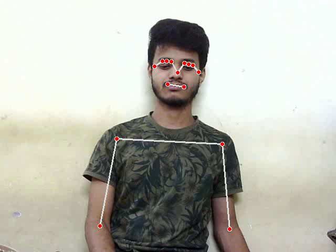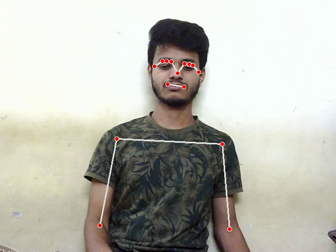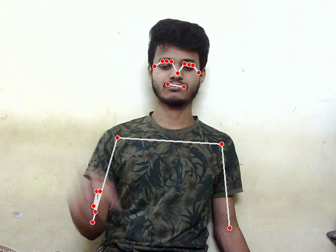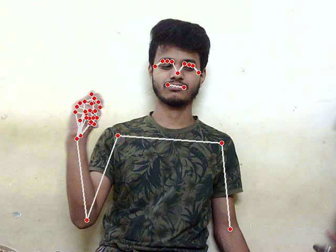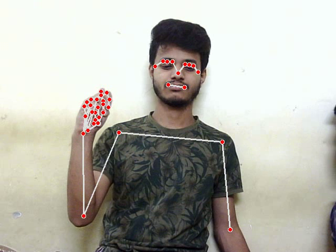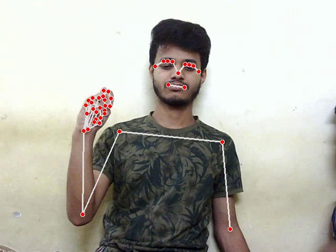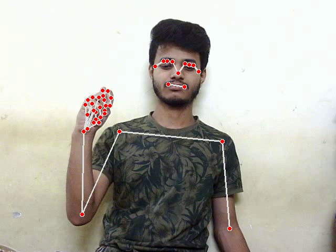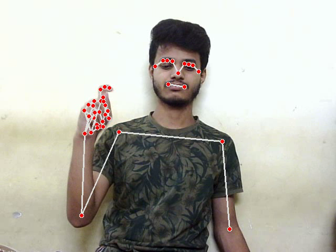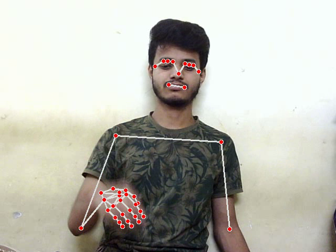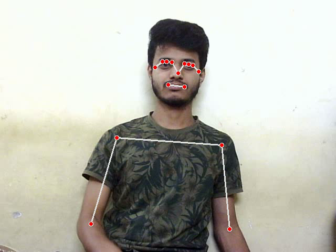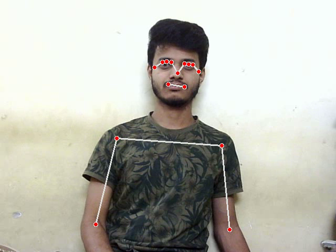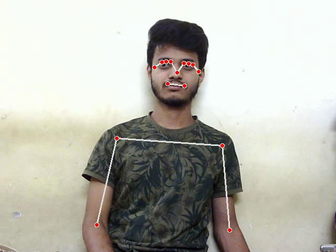bathroom